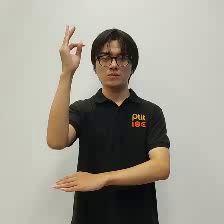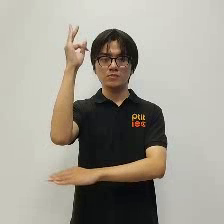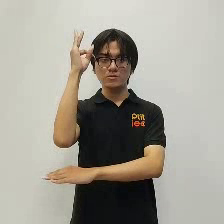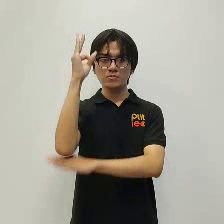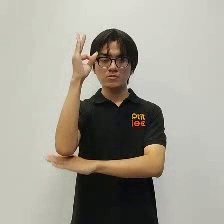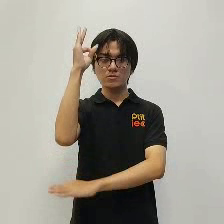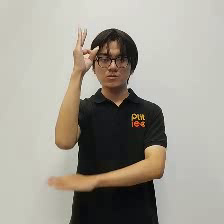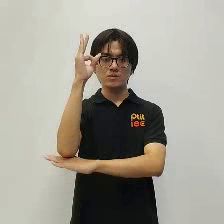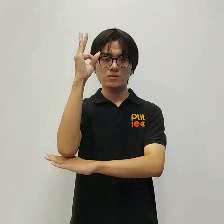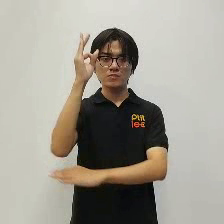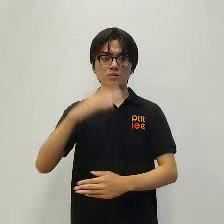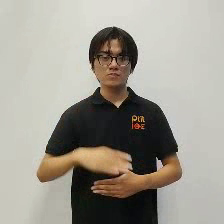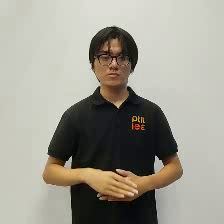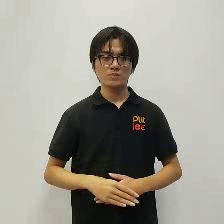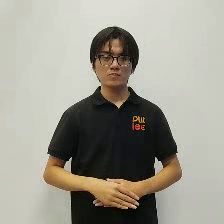Trưa